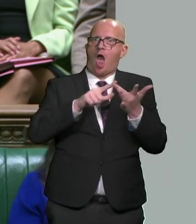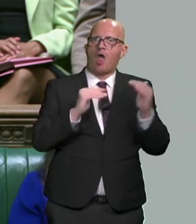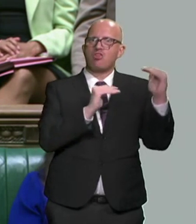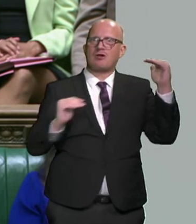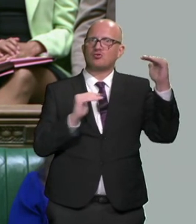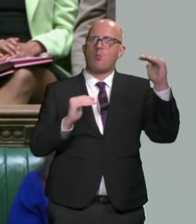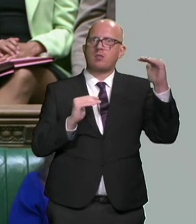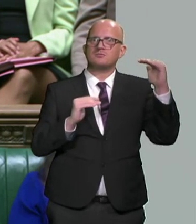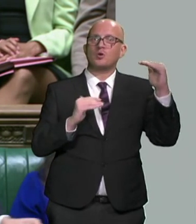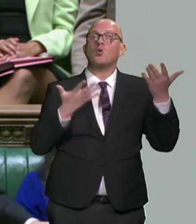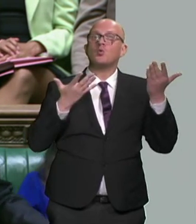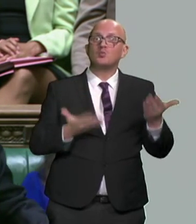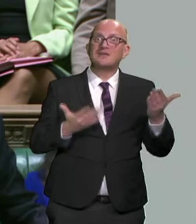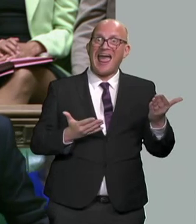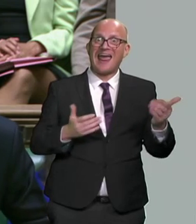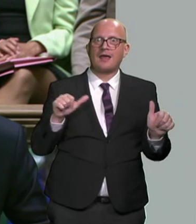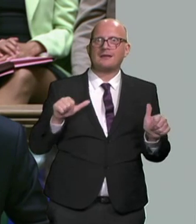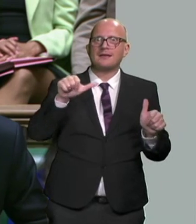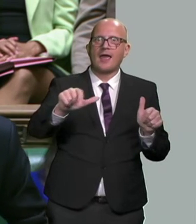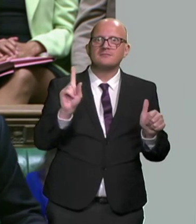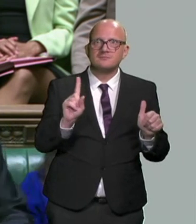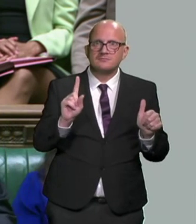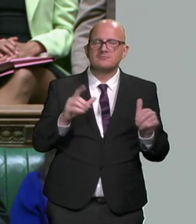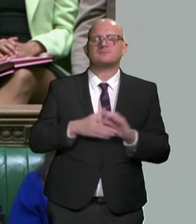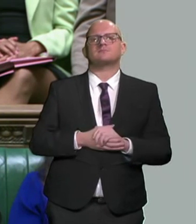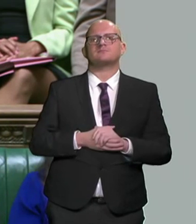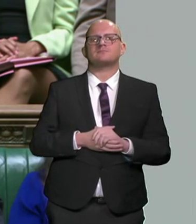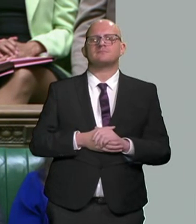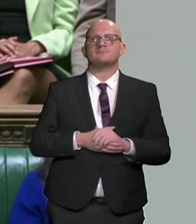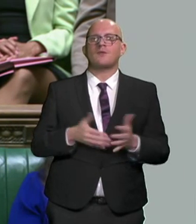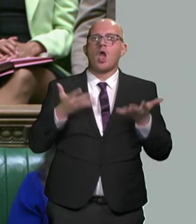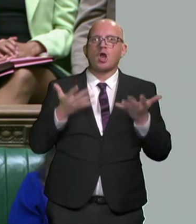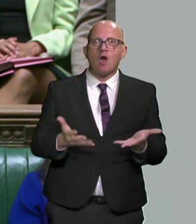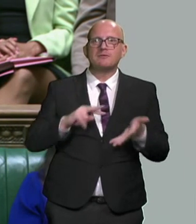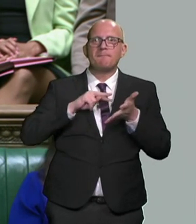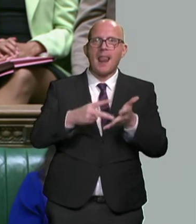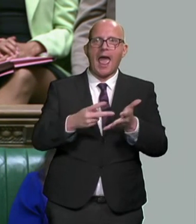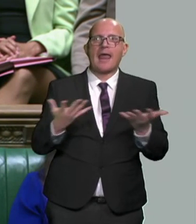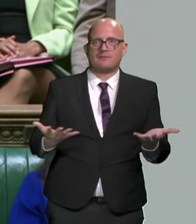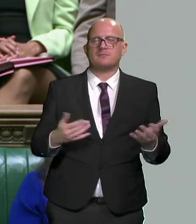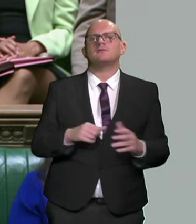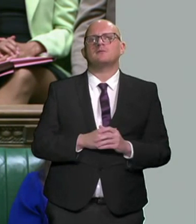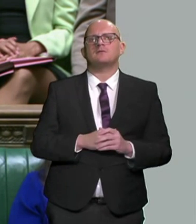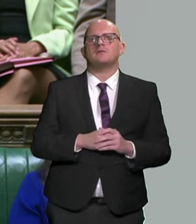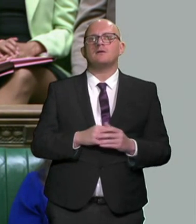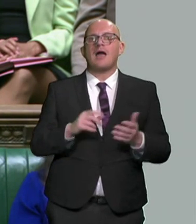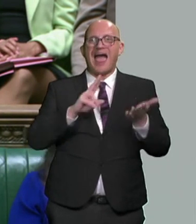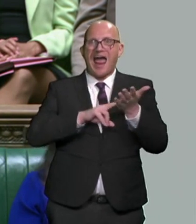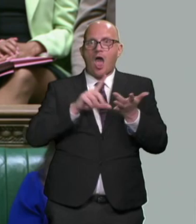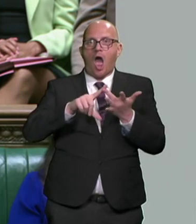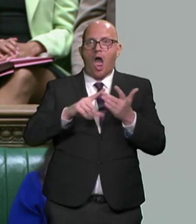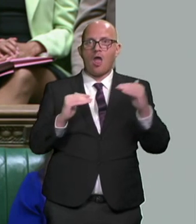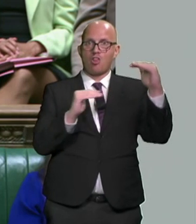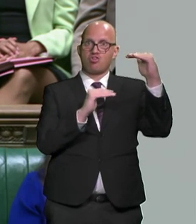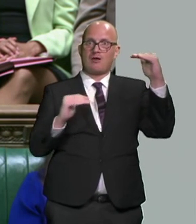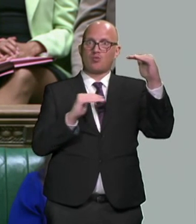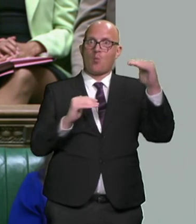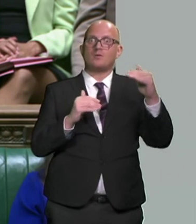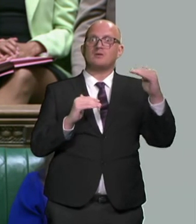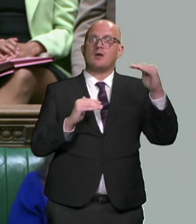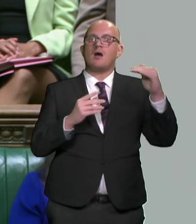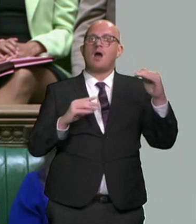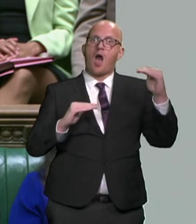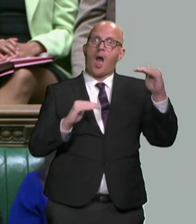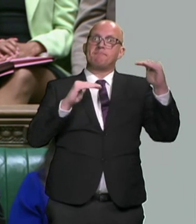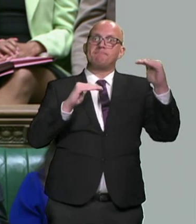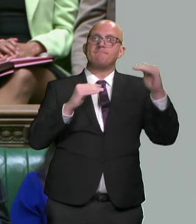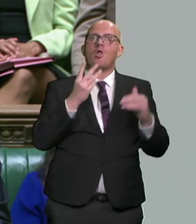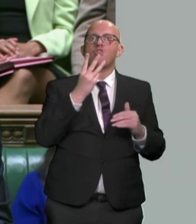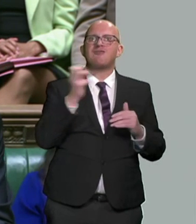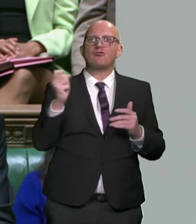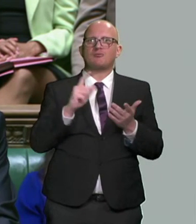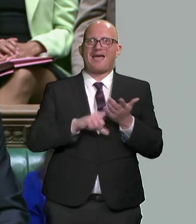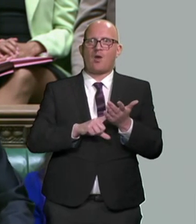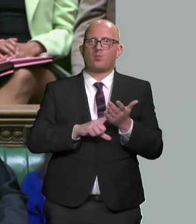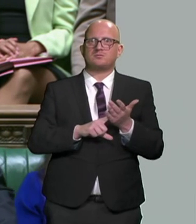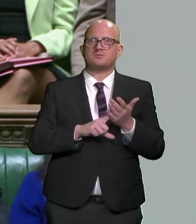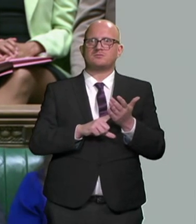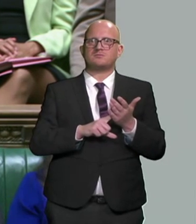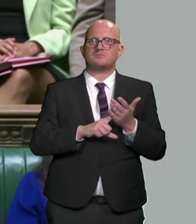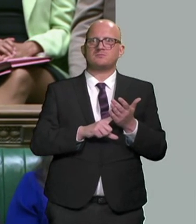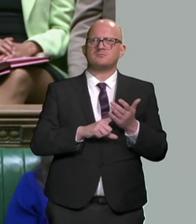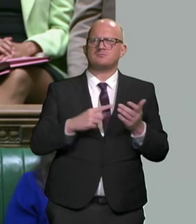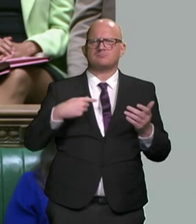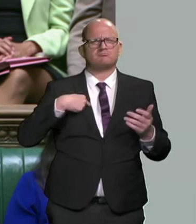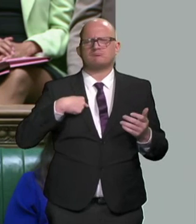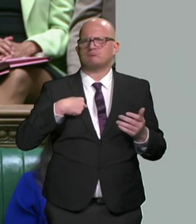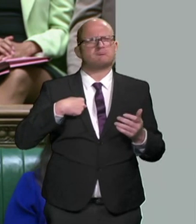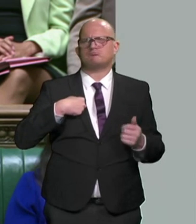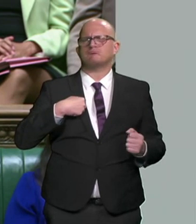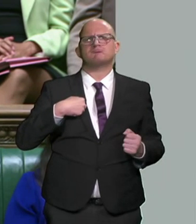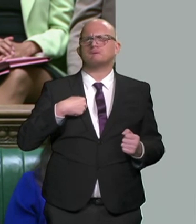Today, we take the next step. Our current plan is to increase the NICs threshold this year by £300, but I am not going to do that.